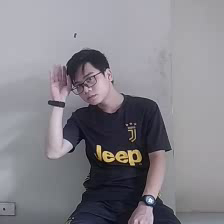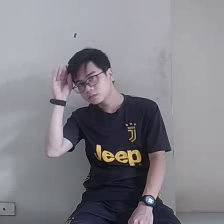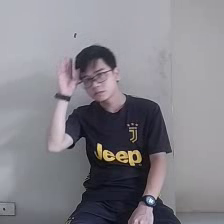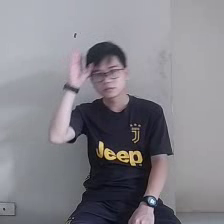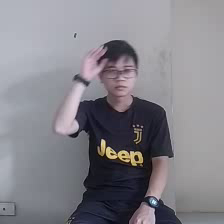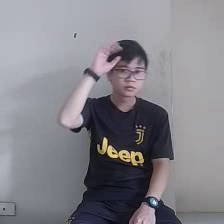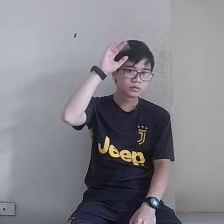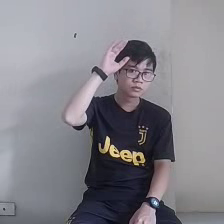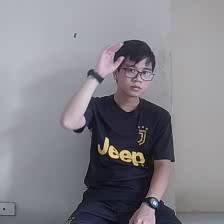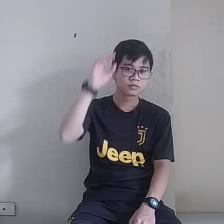Băn khoăn